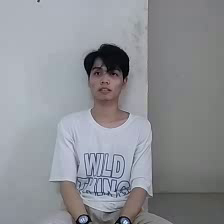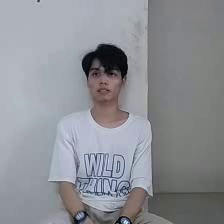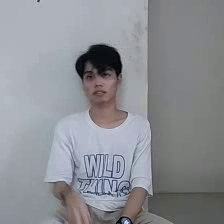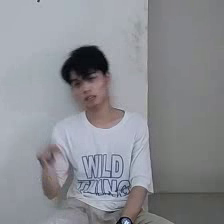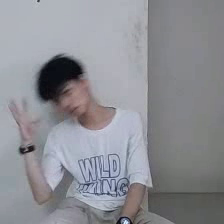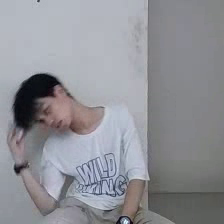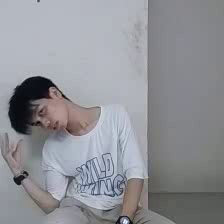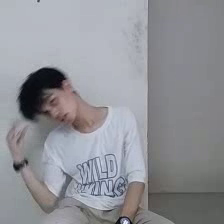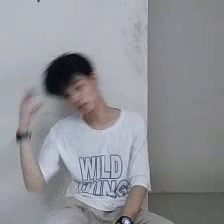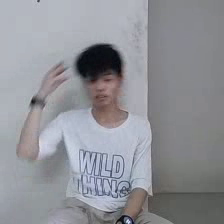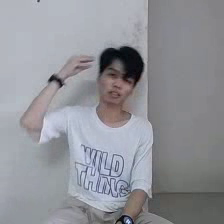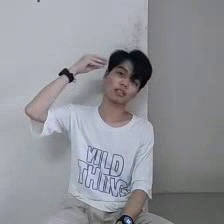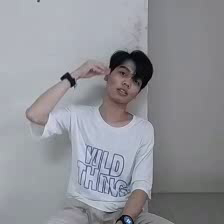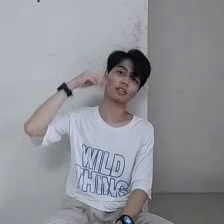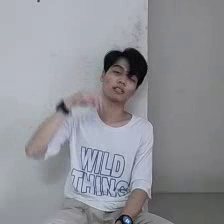Băn khoăn